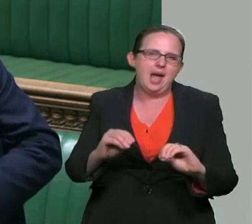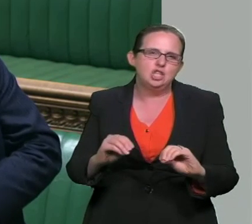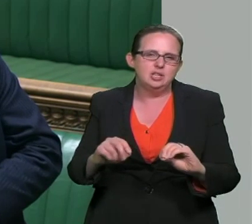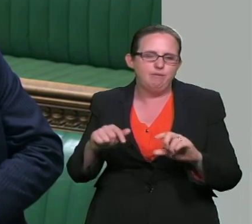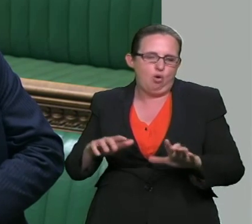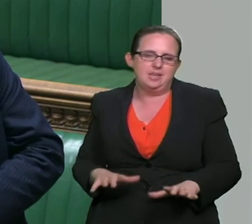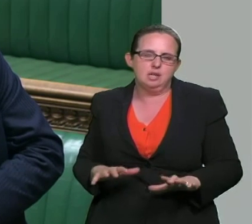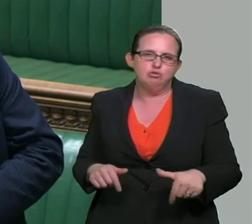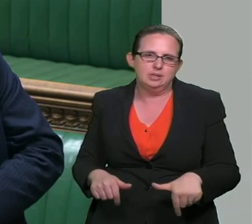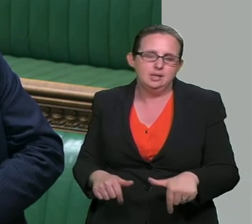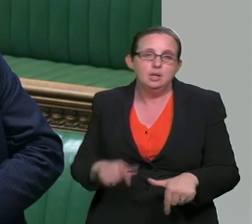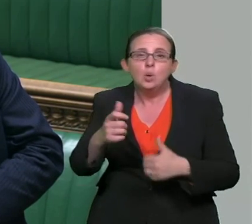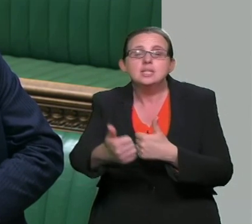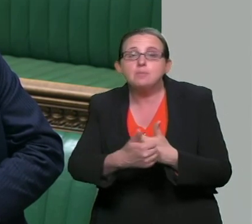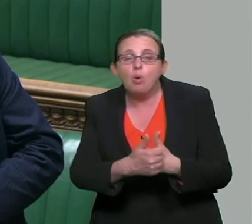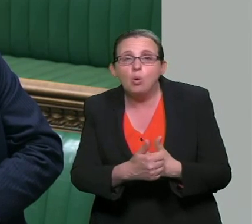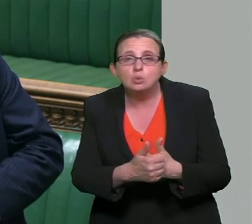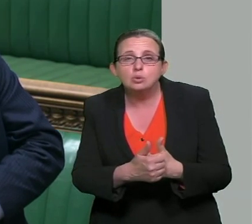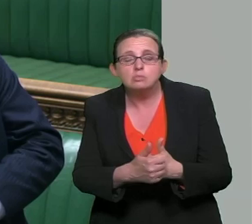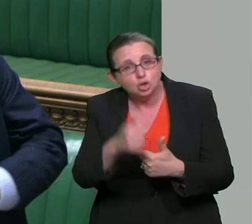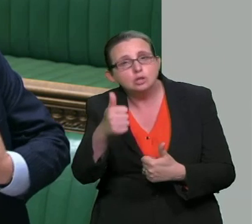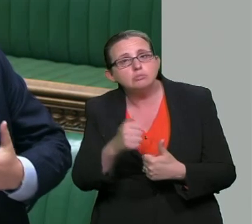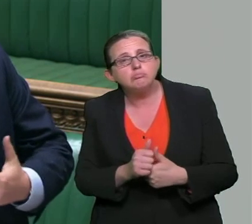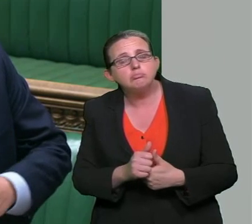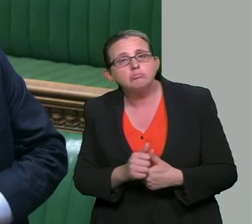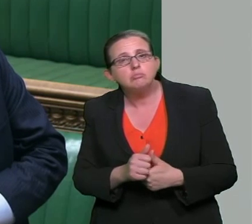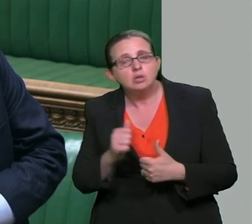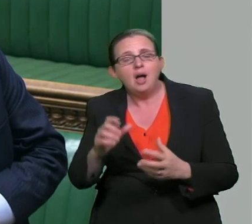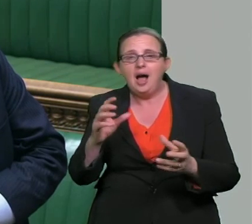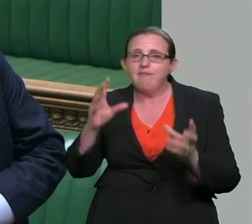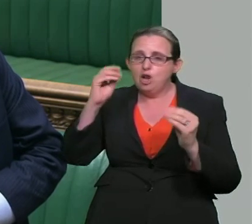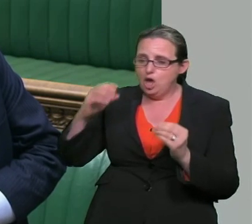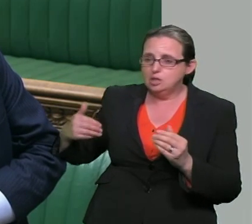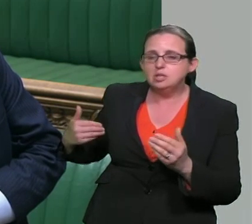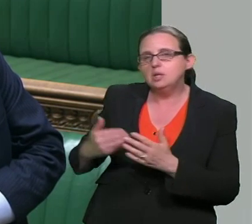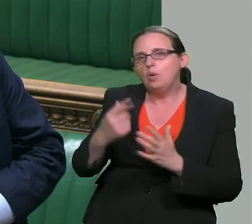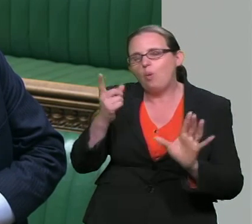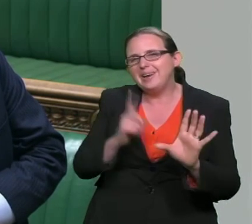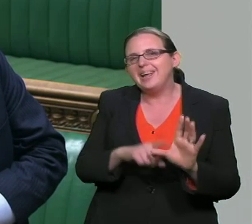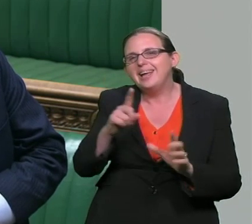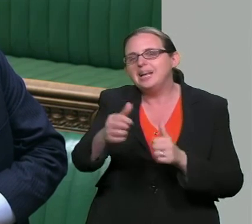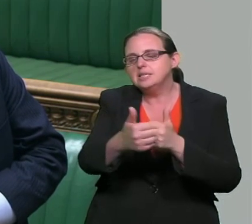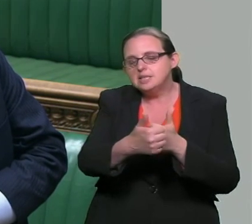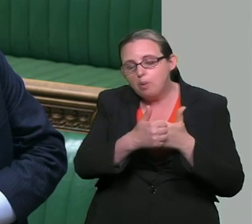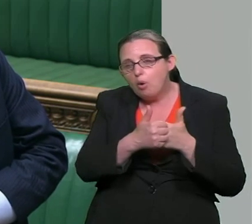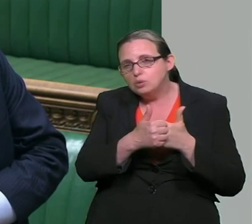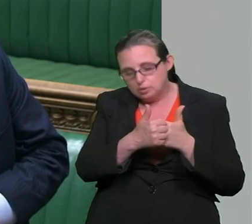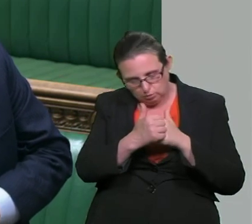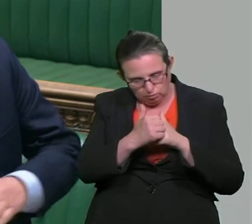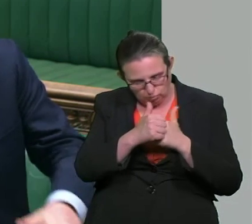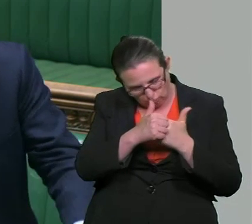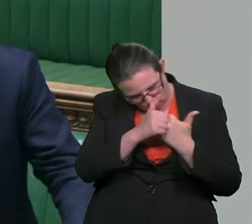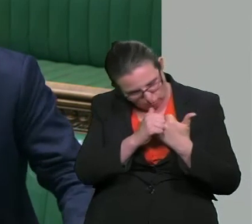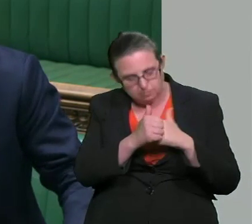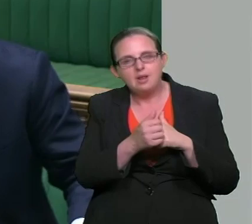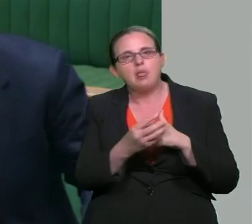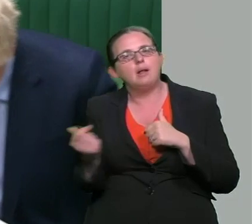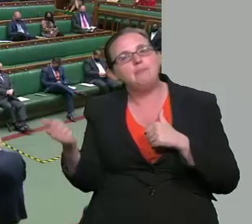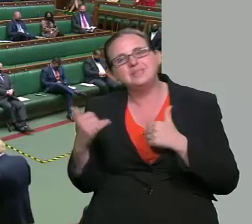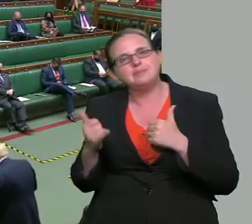If he is now saying that he supports it, that is a good thing, although I have learnt in the course of the last year that his support can sometimes be evanescent.